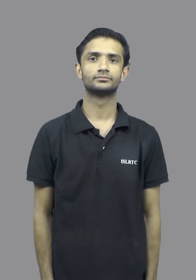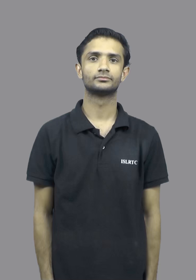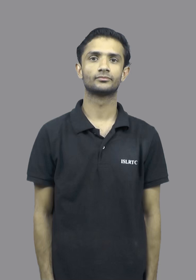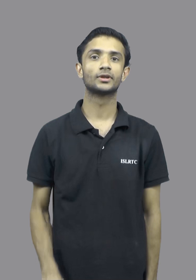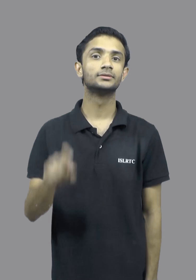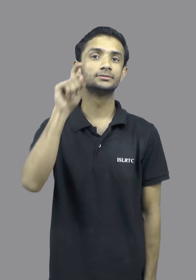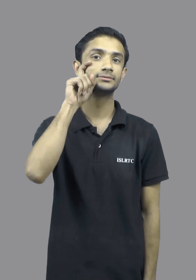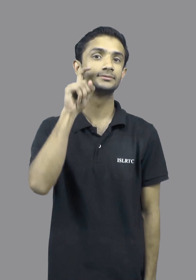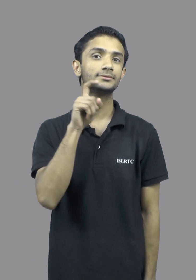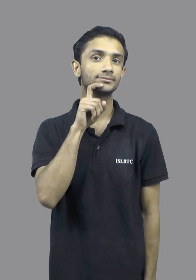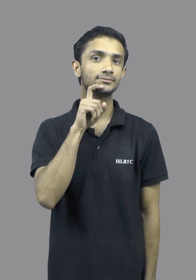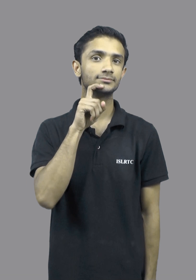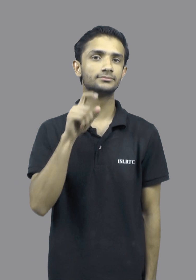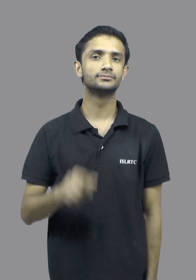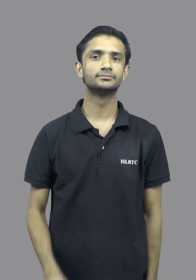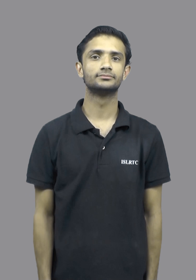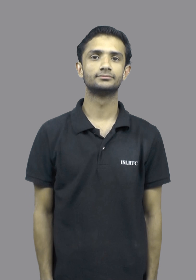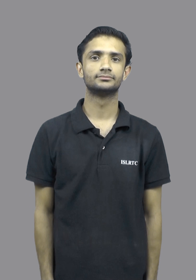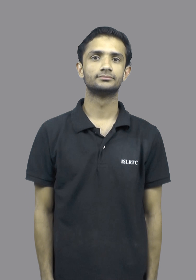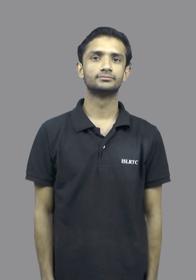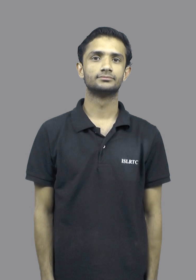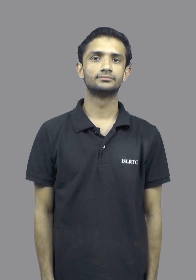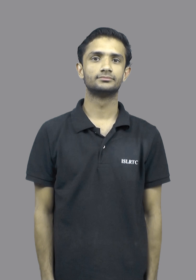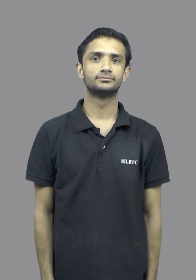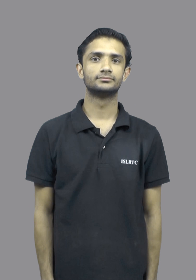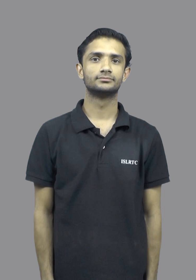Sex